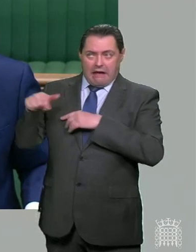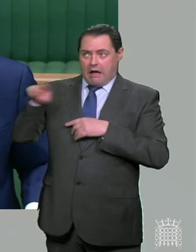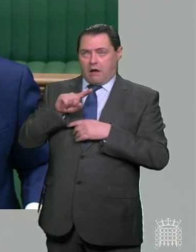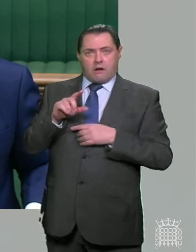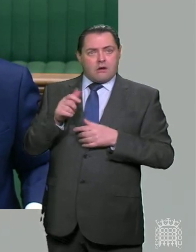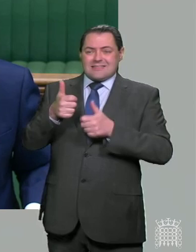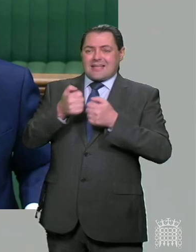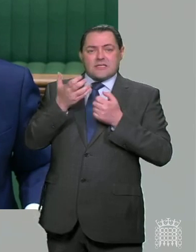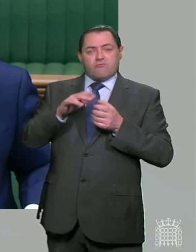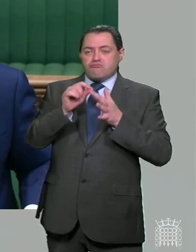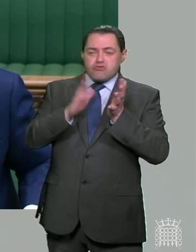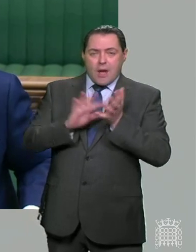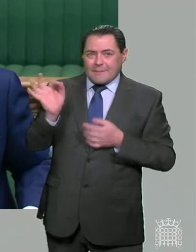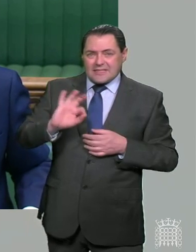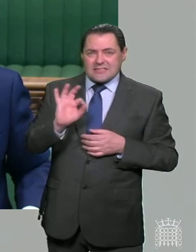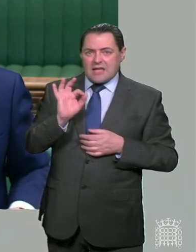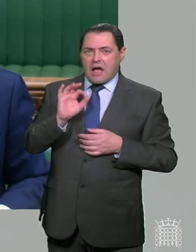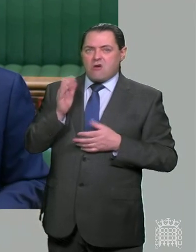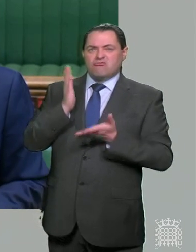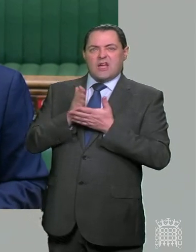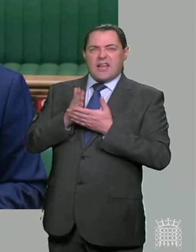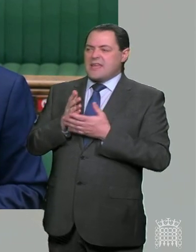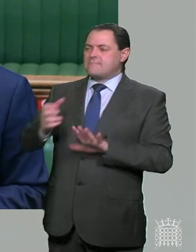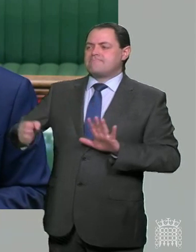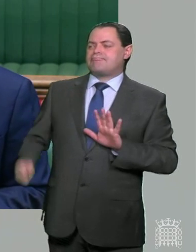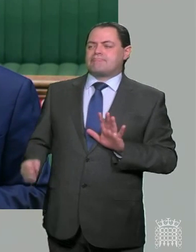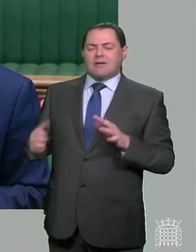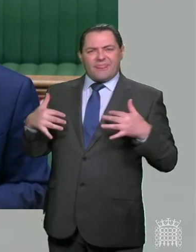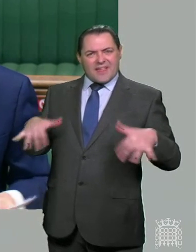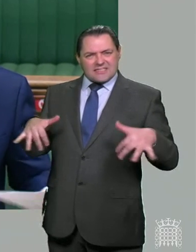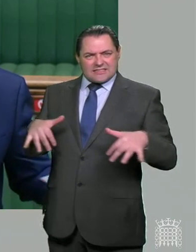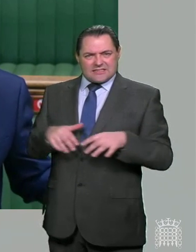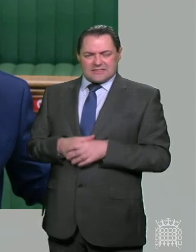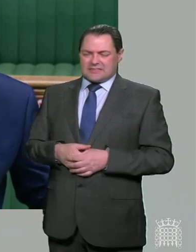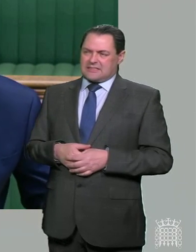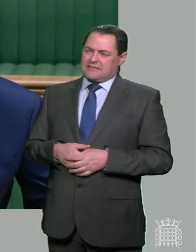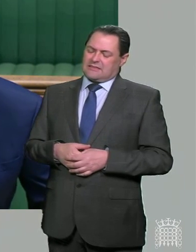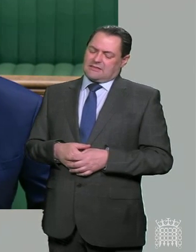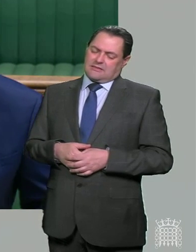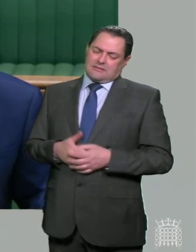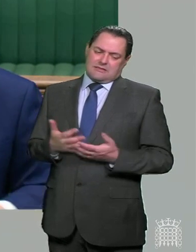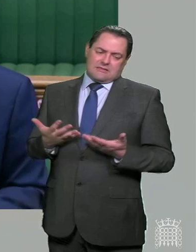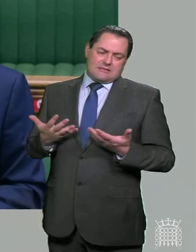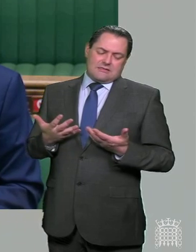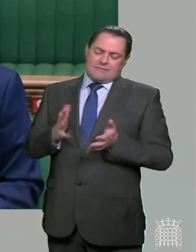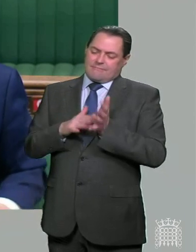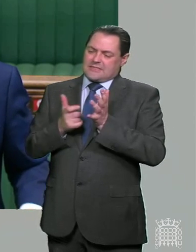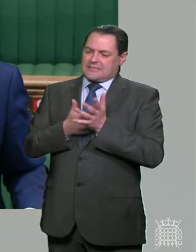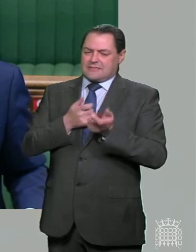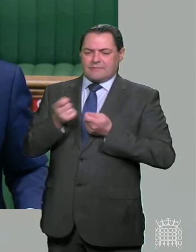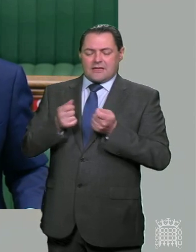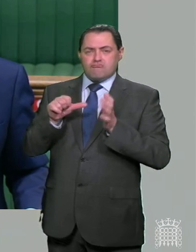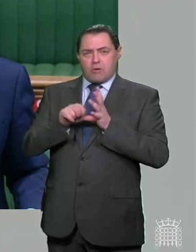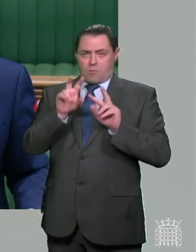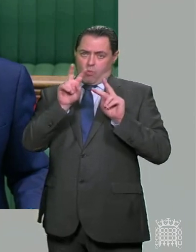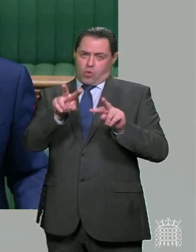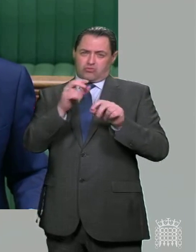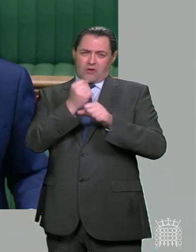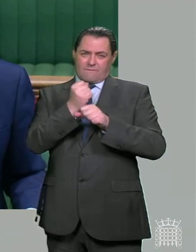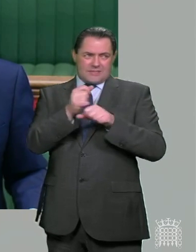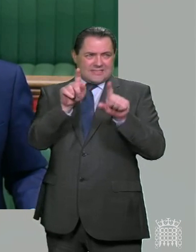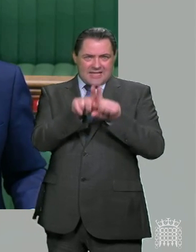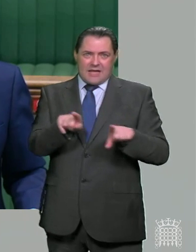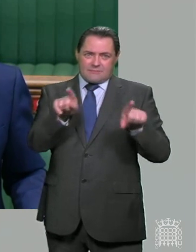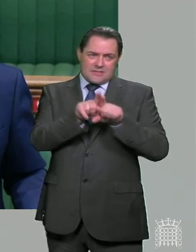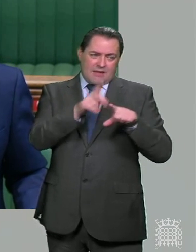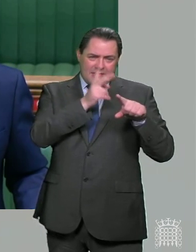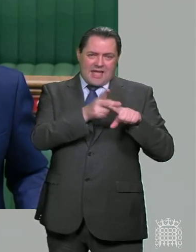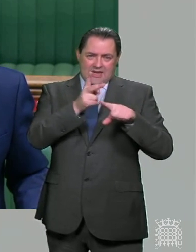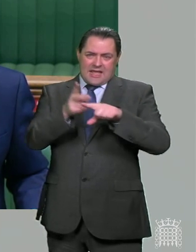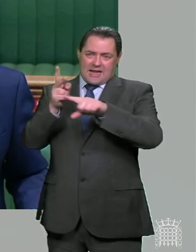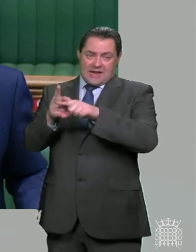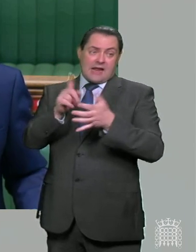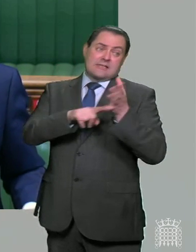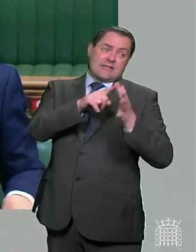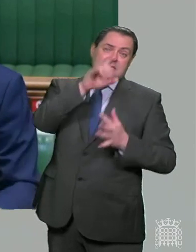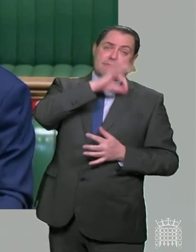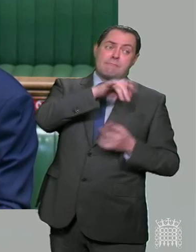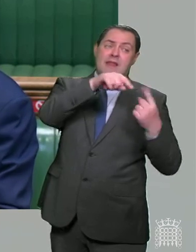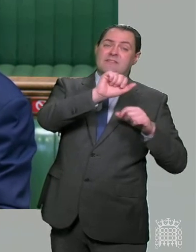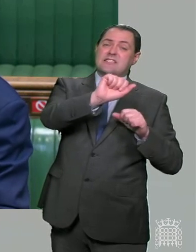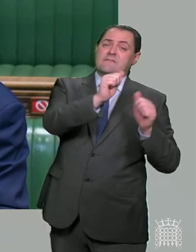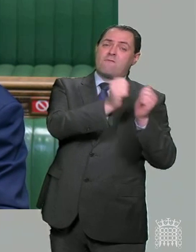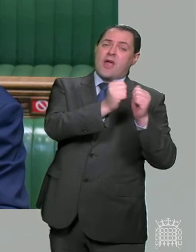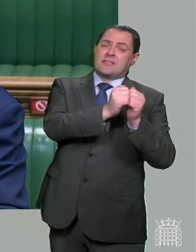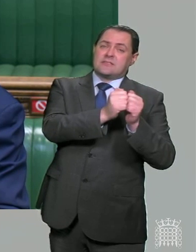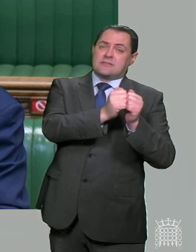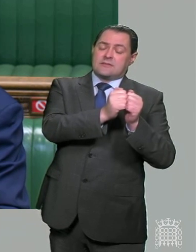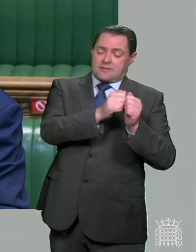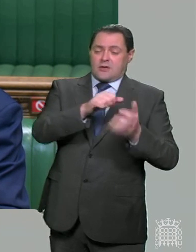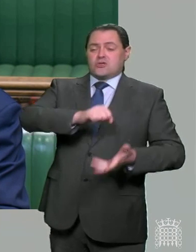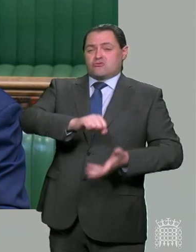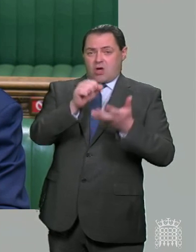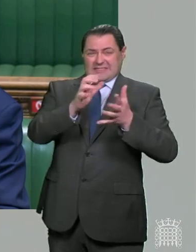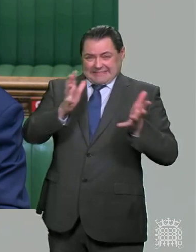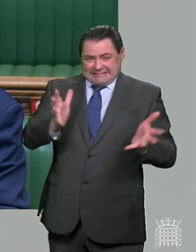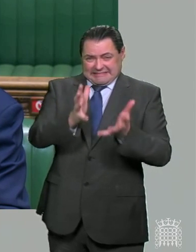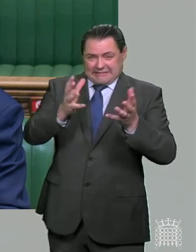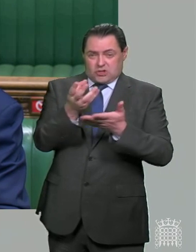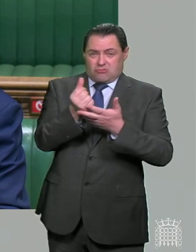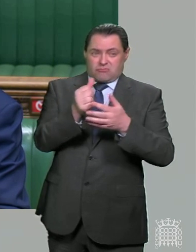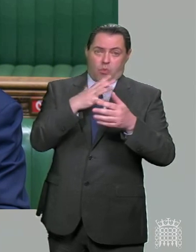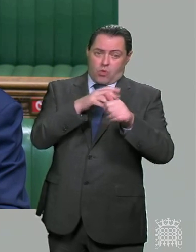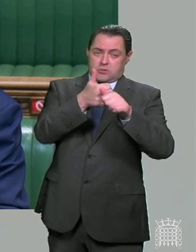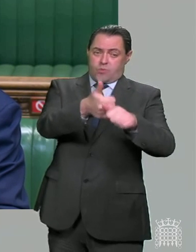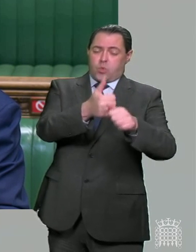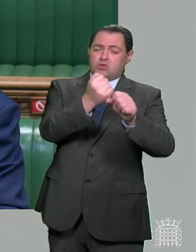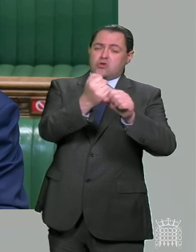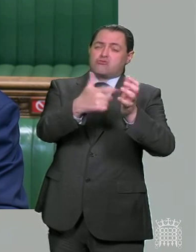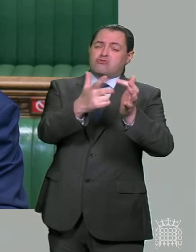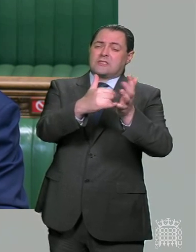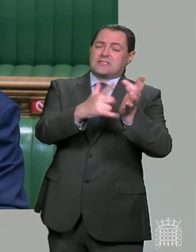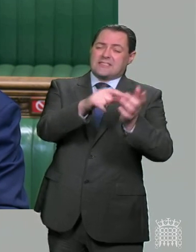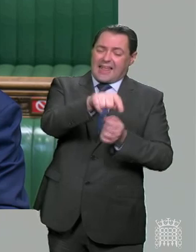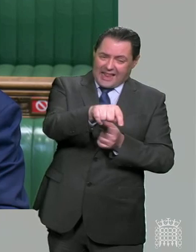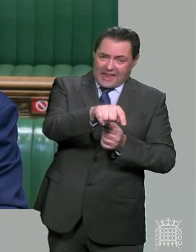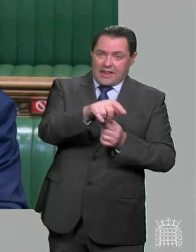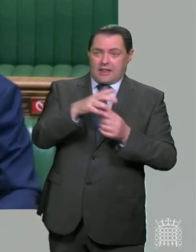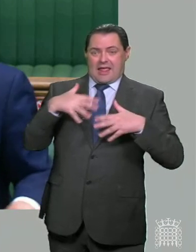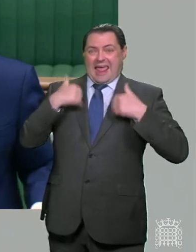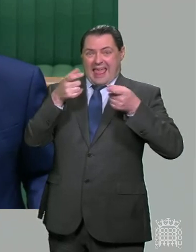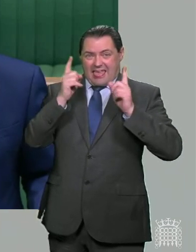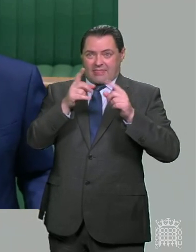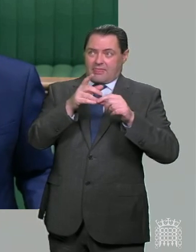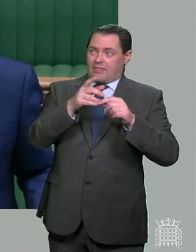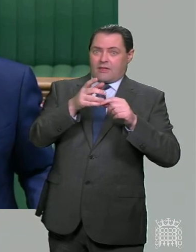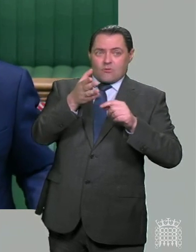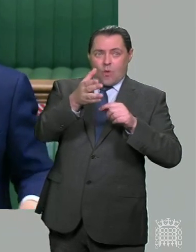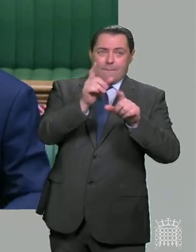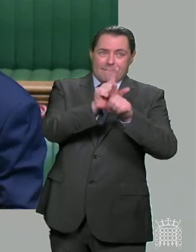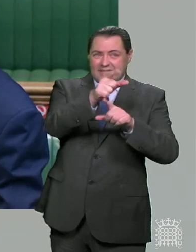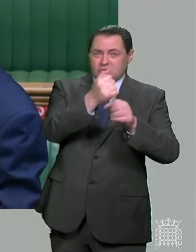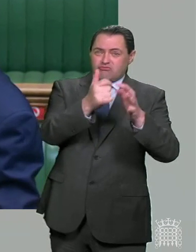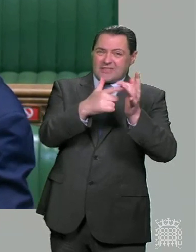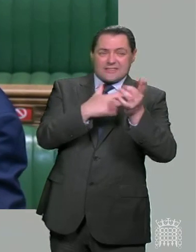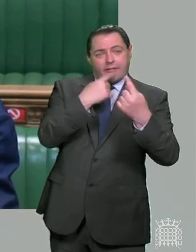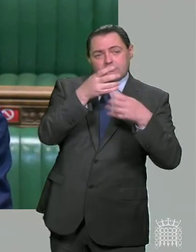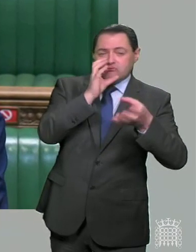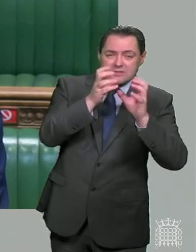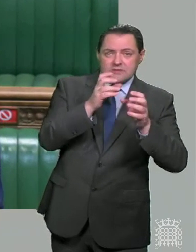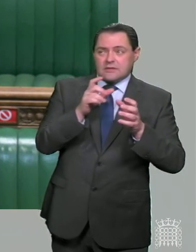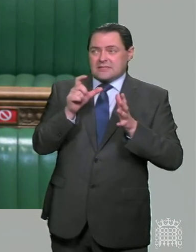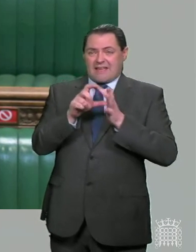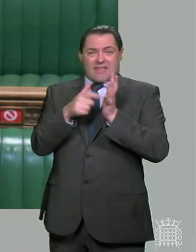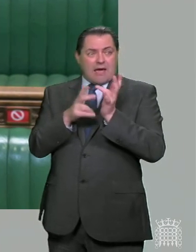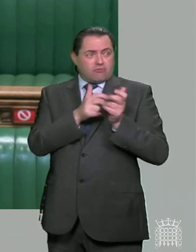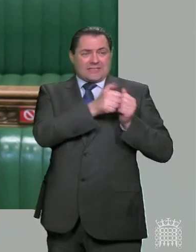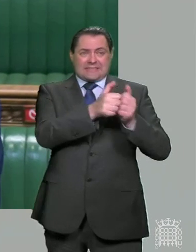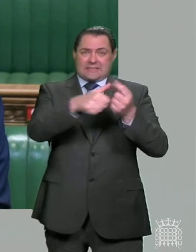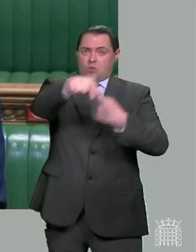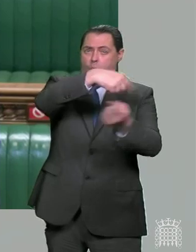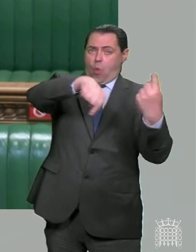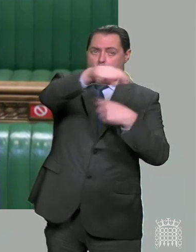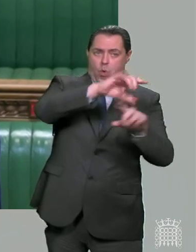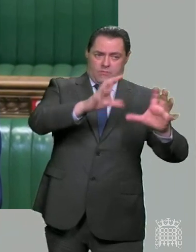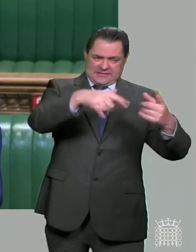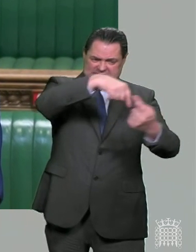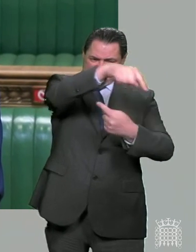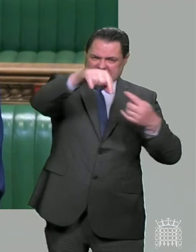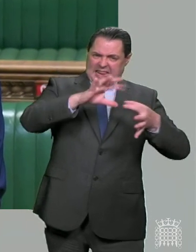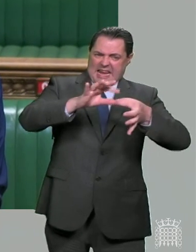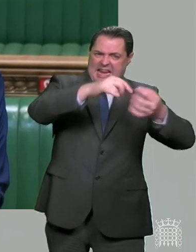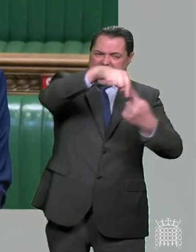They did not get a text from the Prime Minister; they got a kick in the teeth. Mr Speaker, there is a pattern to this Government: the Prime Minister is fixing tax breaks for his friends; the Chancellor is pushing the Treasury to help Lex Greensill; the Health Secretary is meeting Greensill for drinks; and David Cameron is texting anybody who will reply.